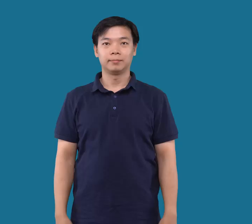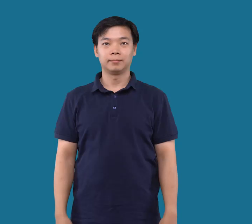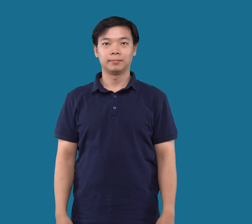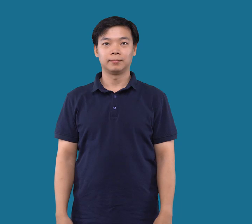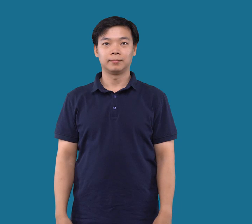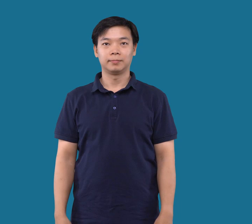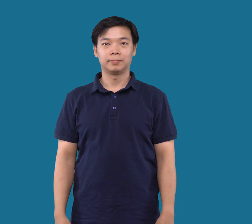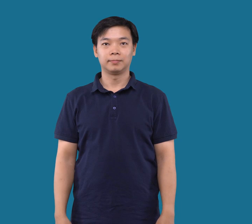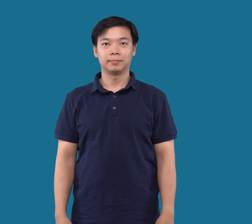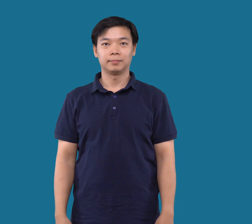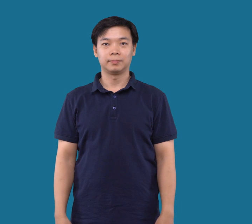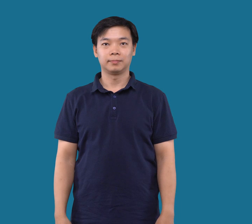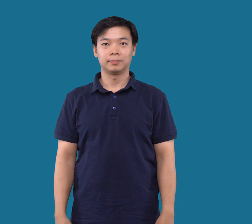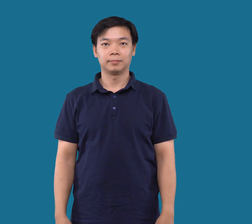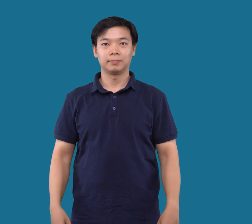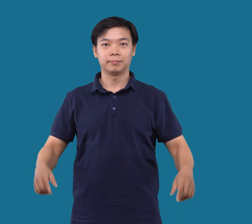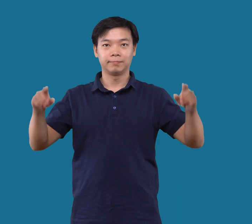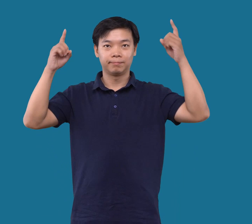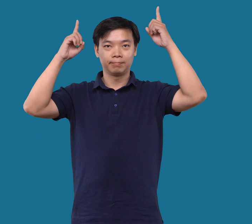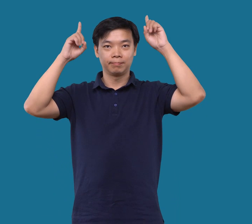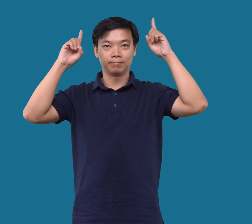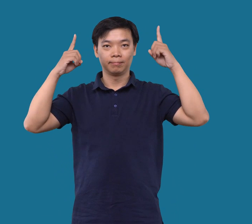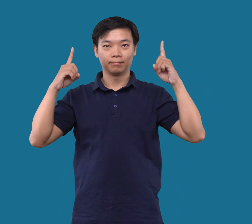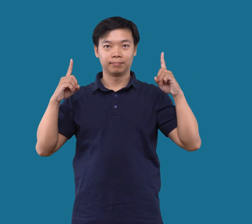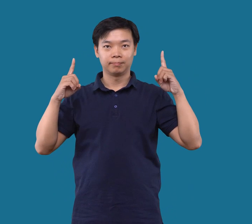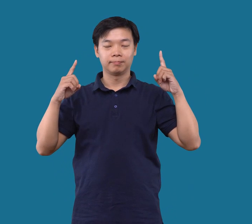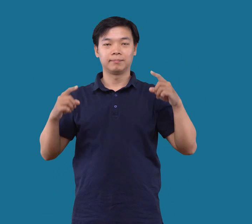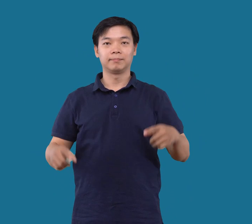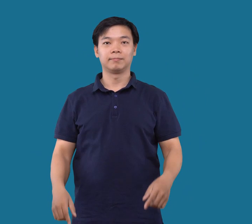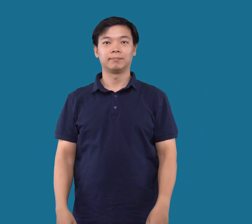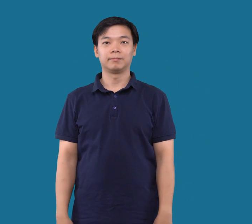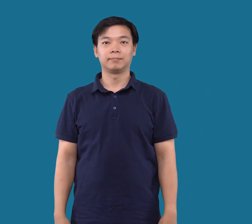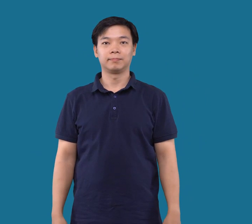cô dâu